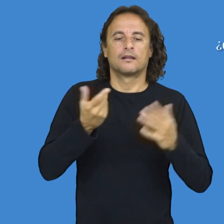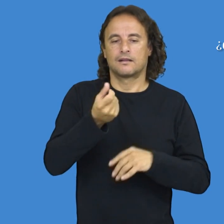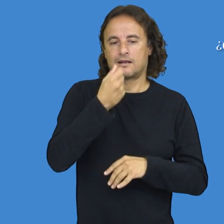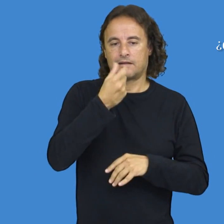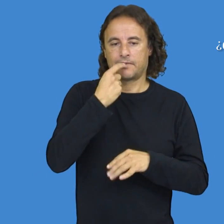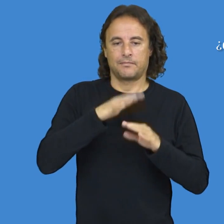droga